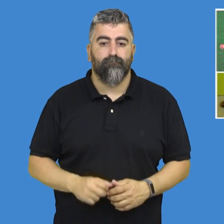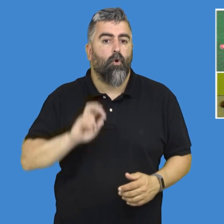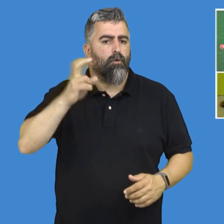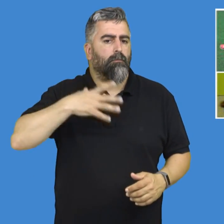otro